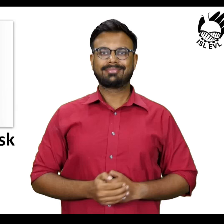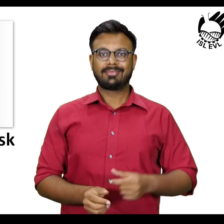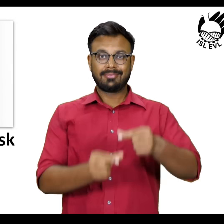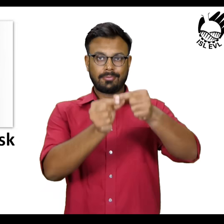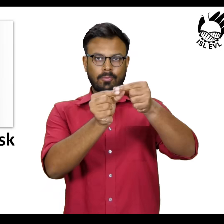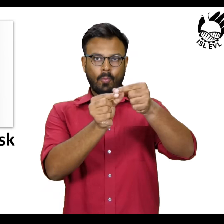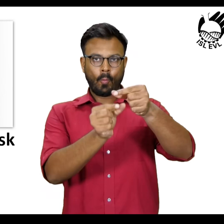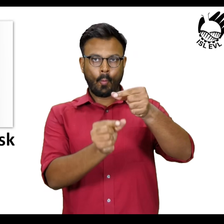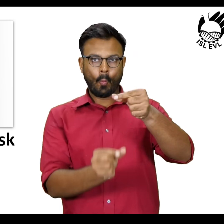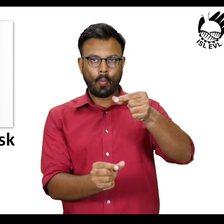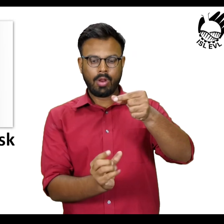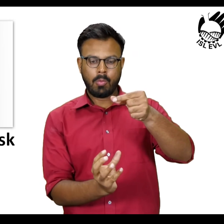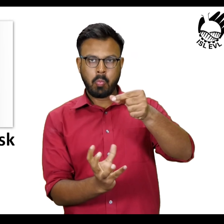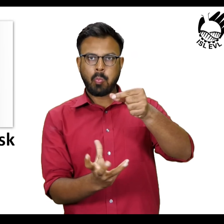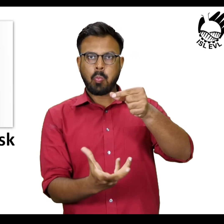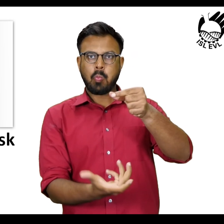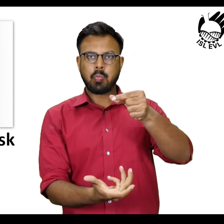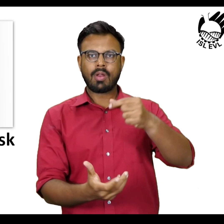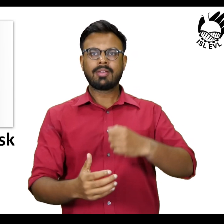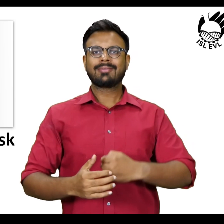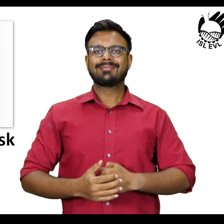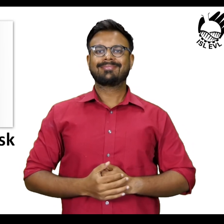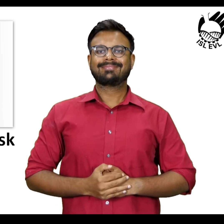Voluetric Flask